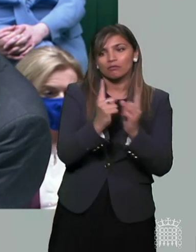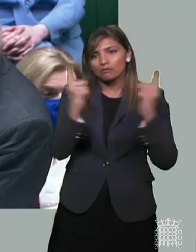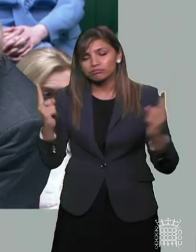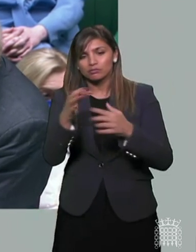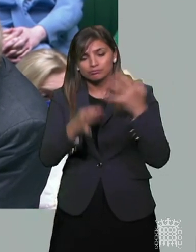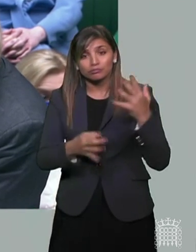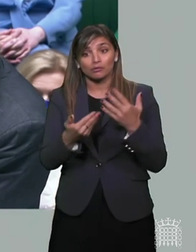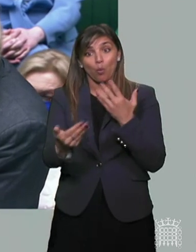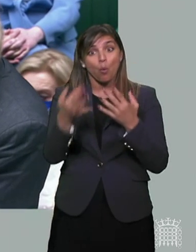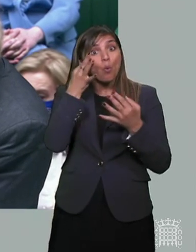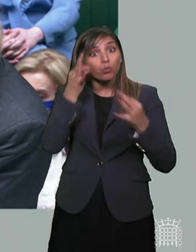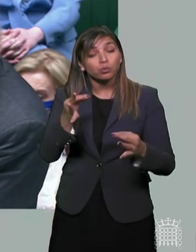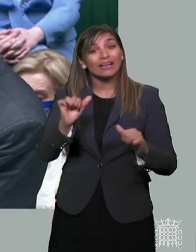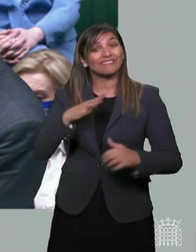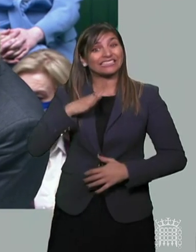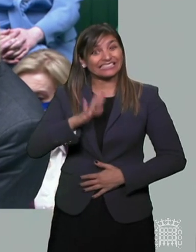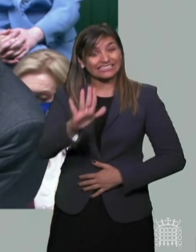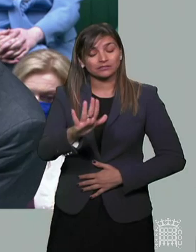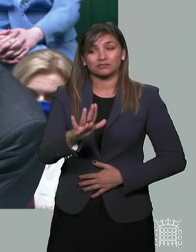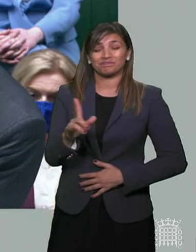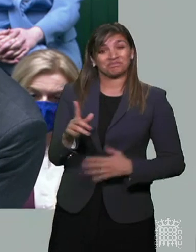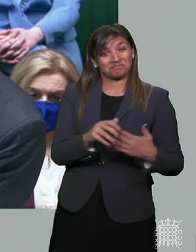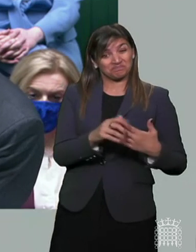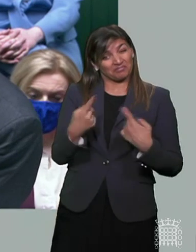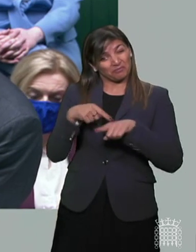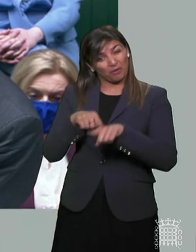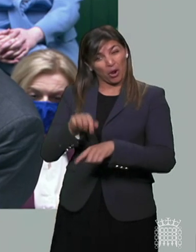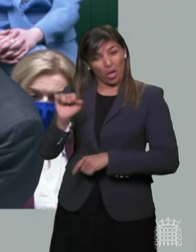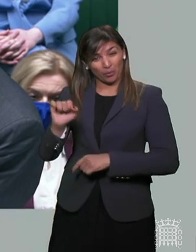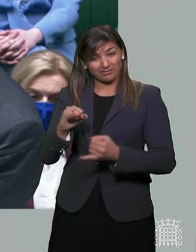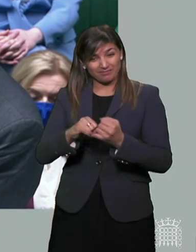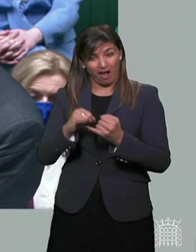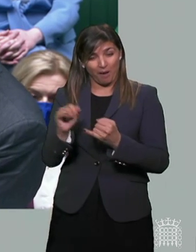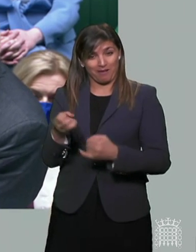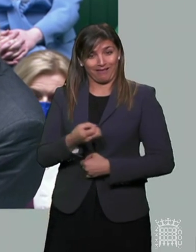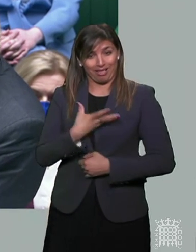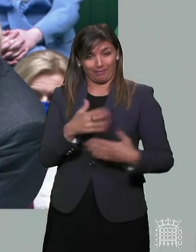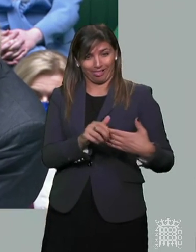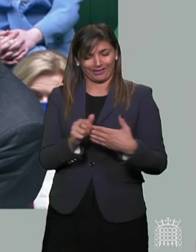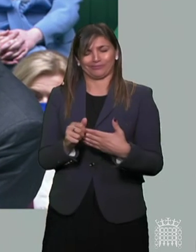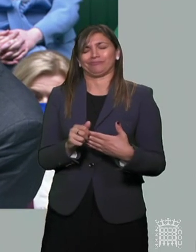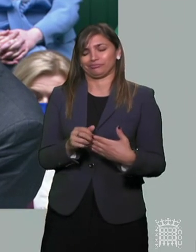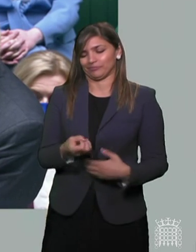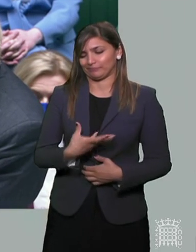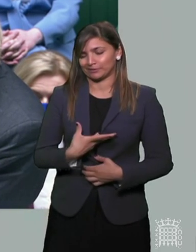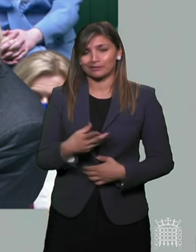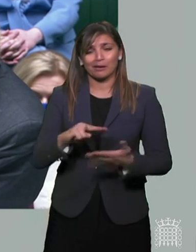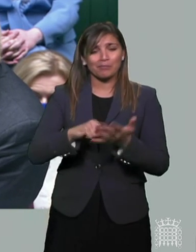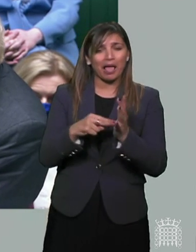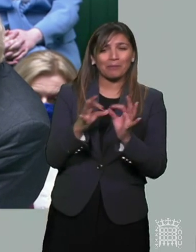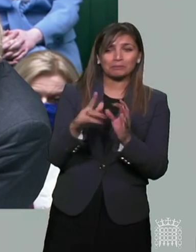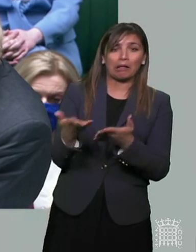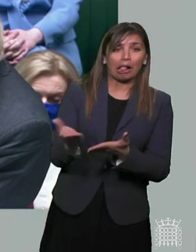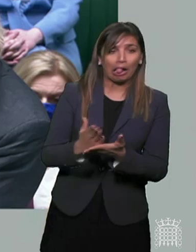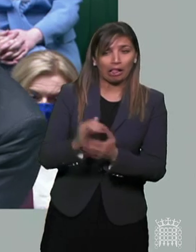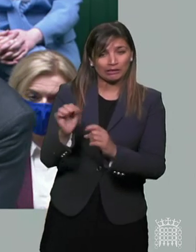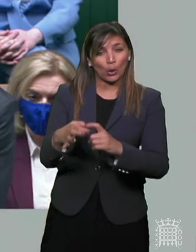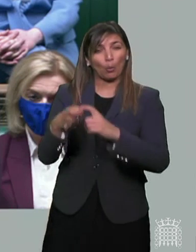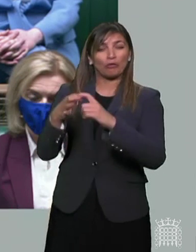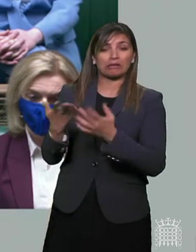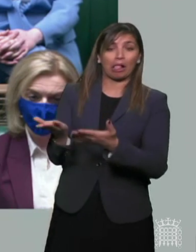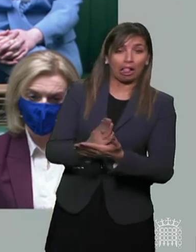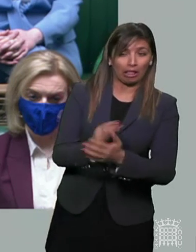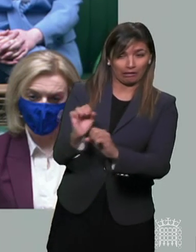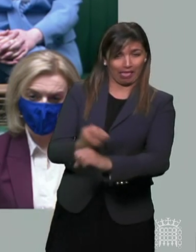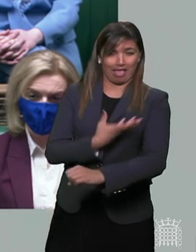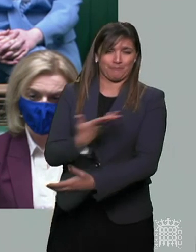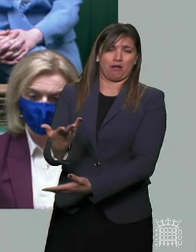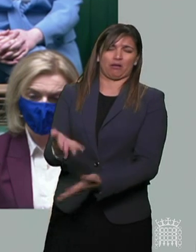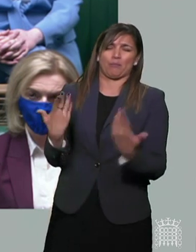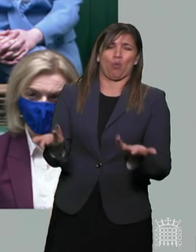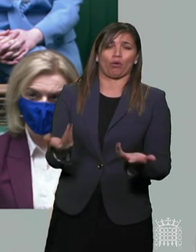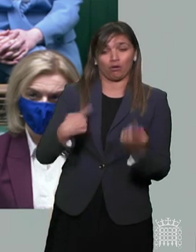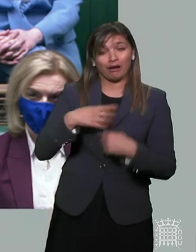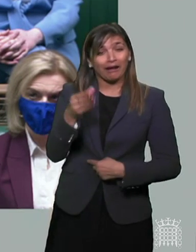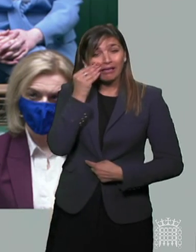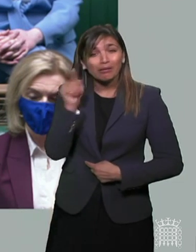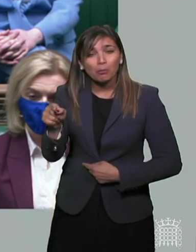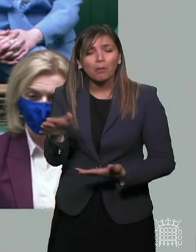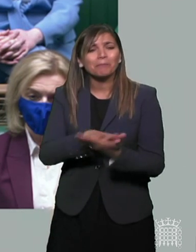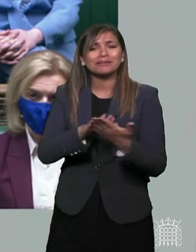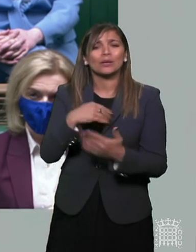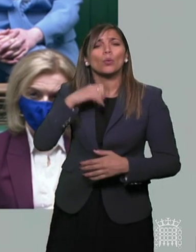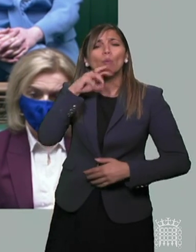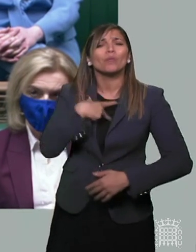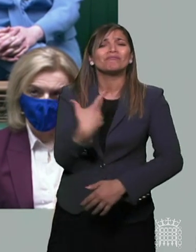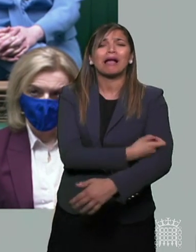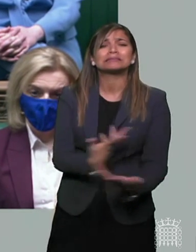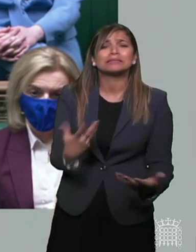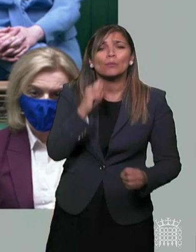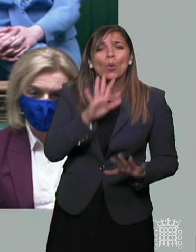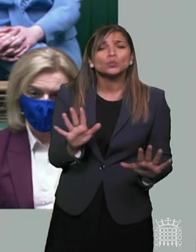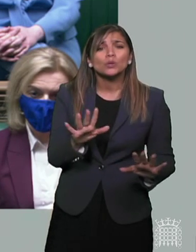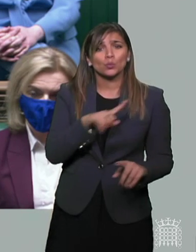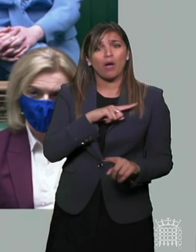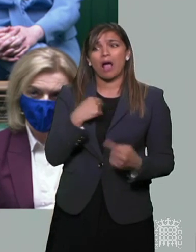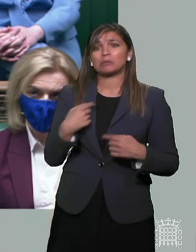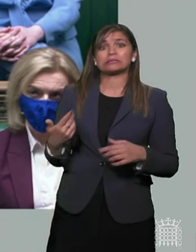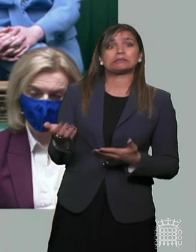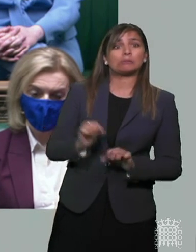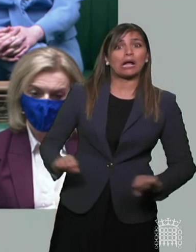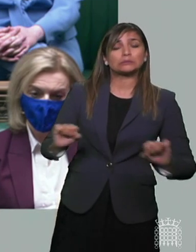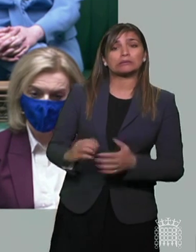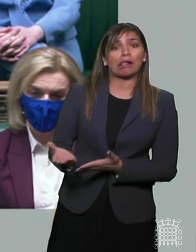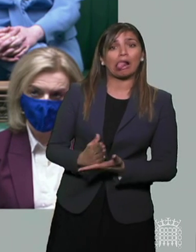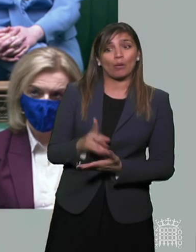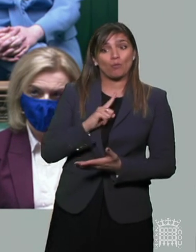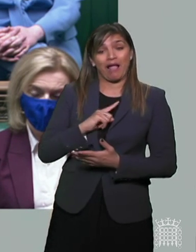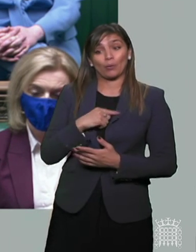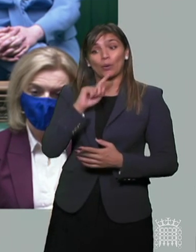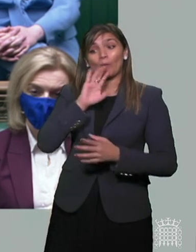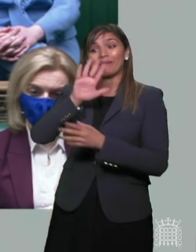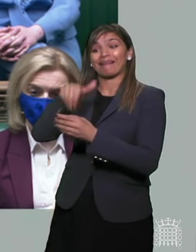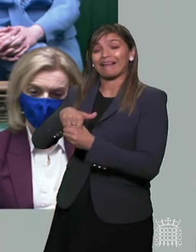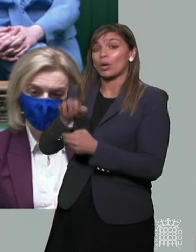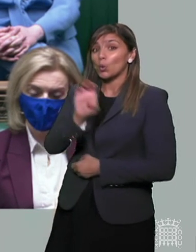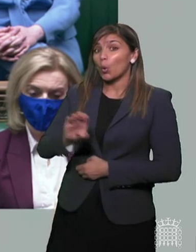As for honourable Members following the right honourable and learned Gentleman’s leadership, they wibble-wobbled over plan B, they wibble-wobbled over quarantine, and if we had listened to him, we would not even have the vaccine roll-out because we would have remained in the European Medicines Agency— It is true.